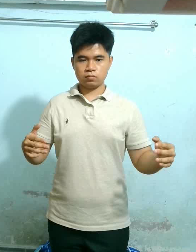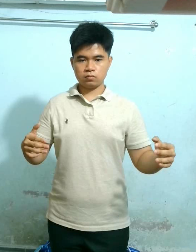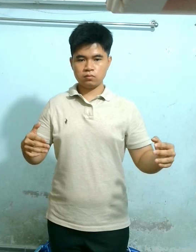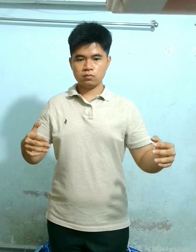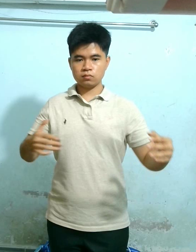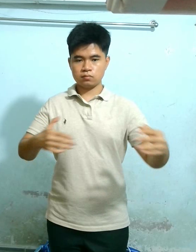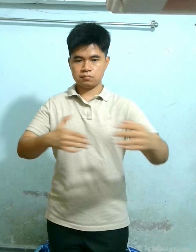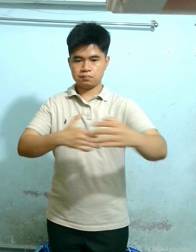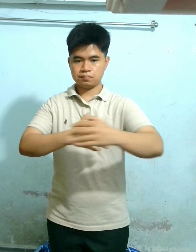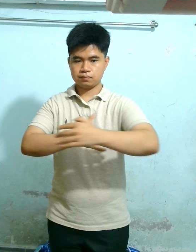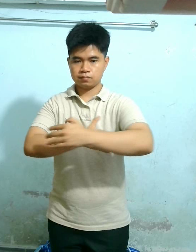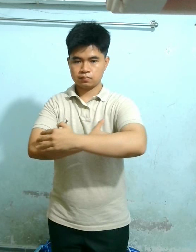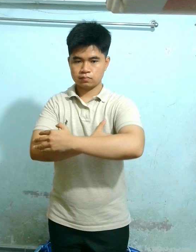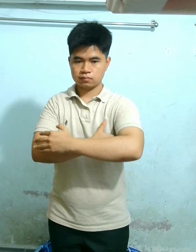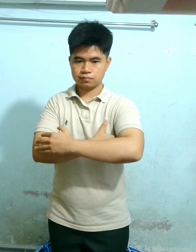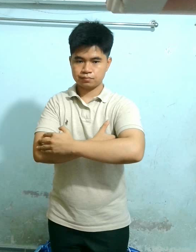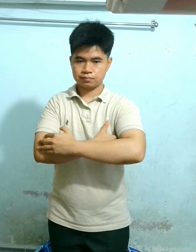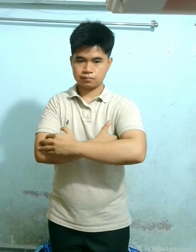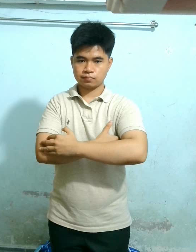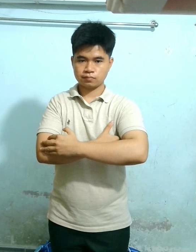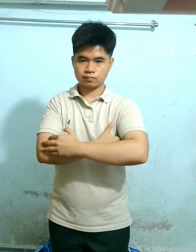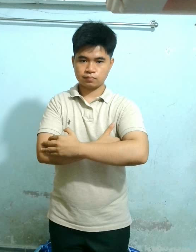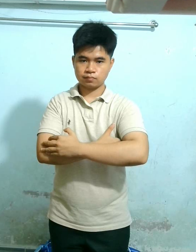om